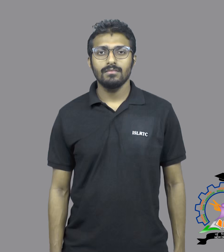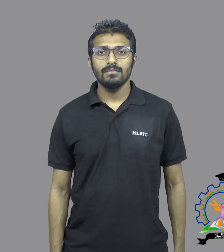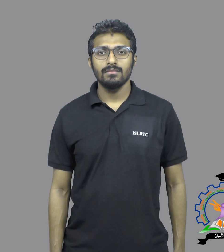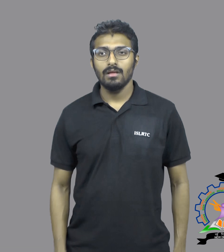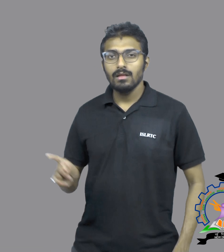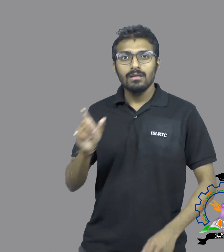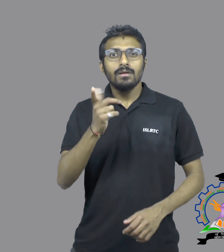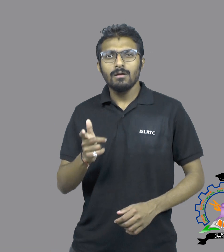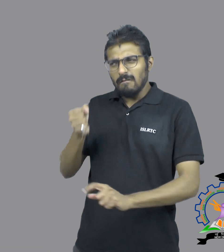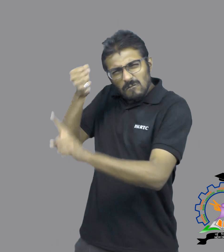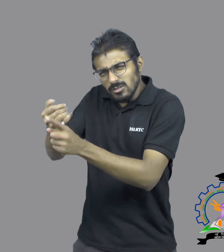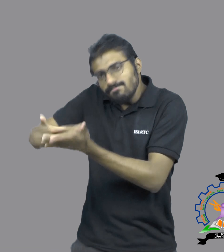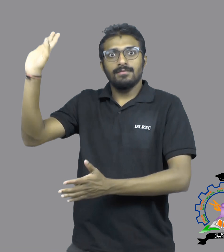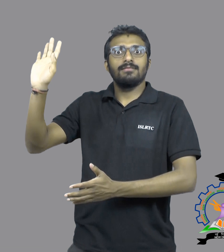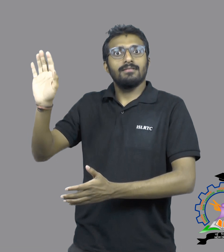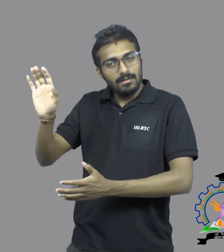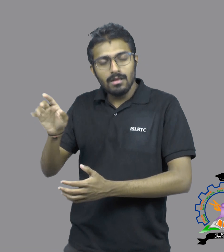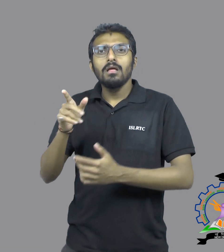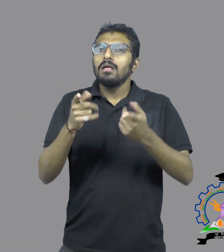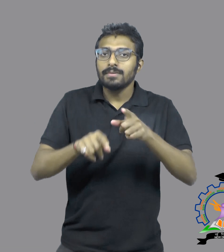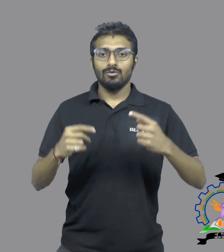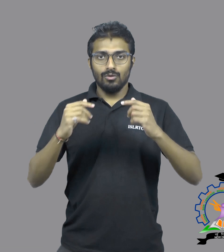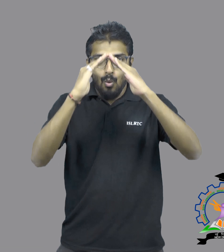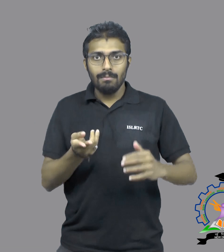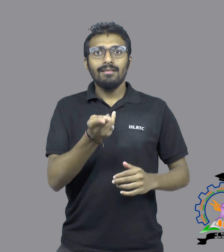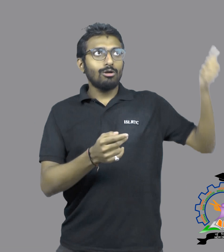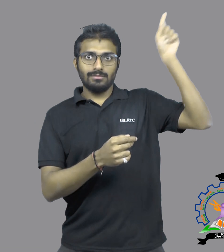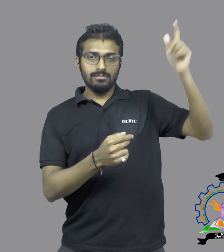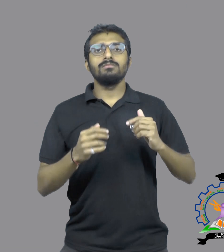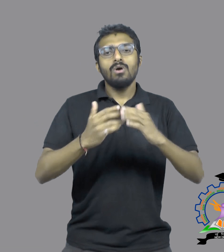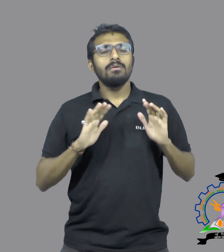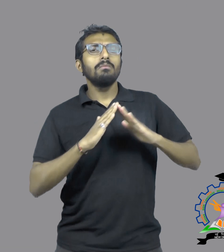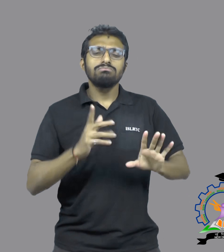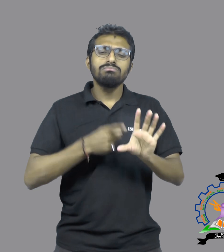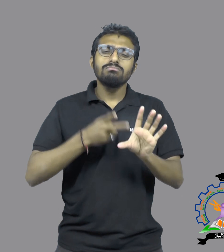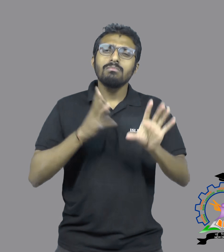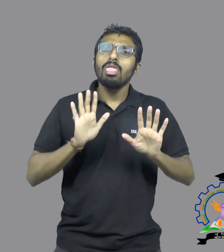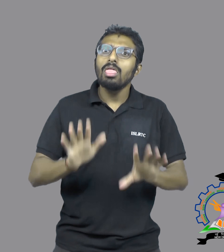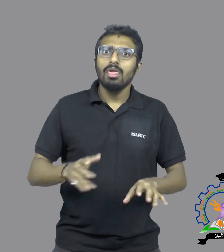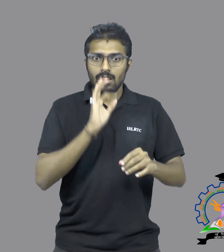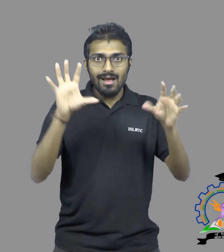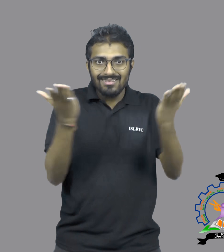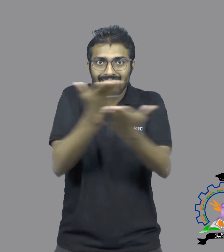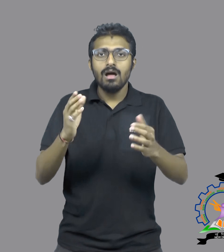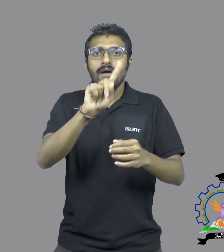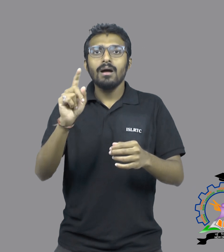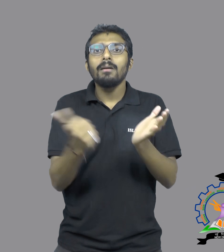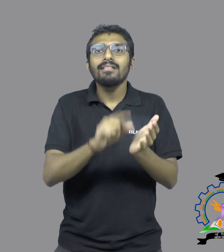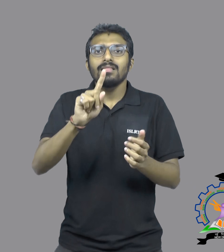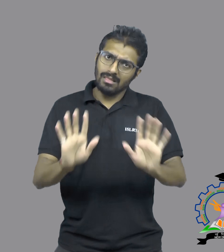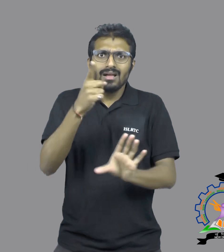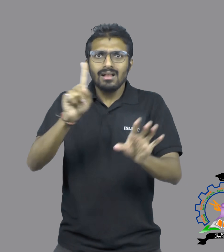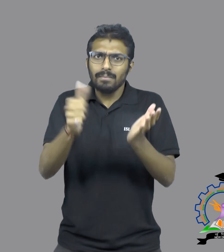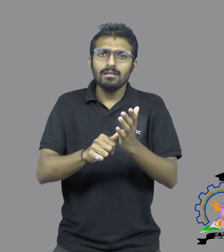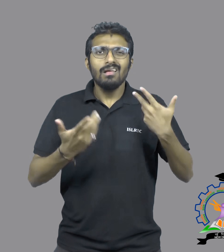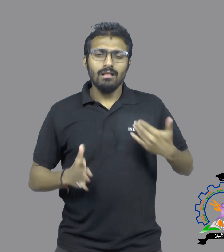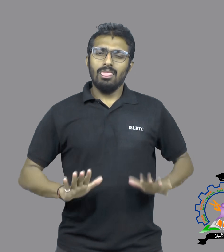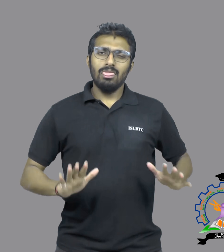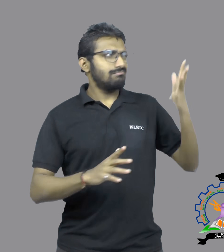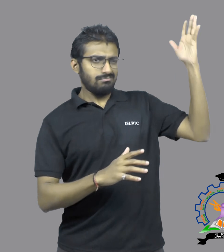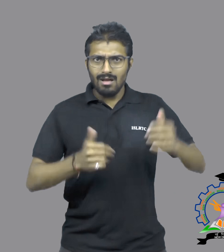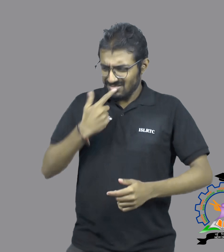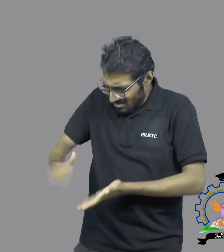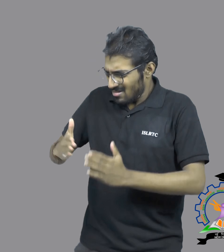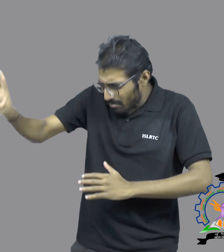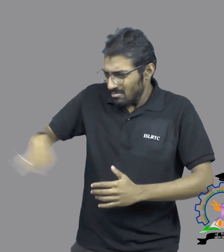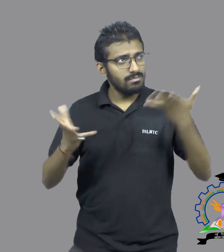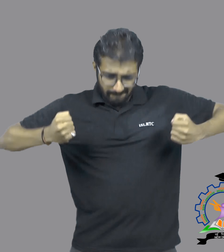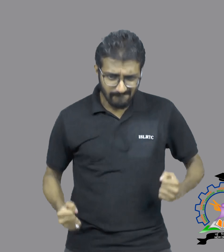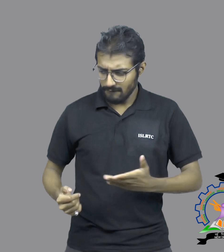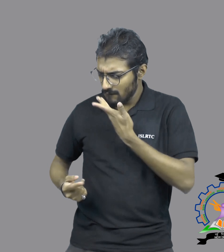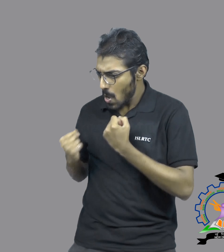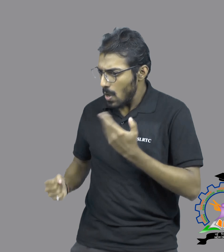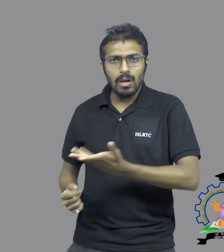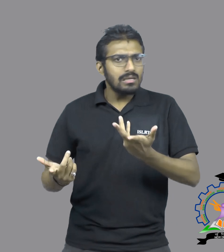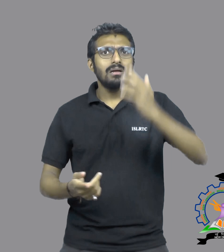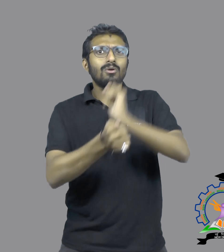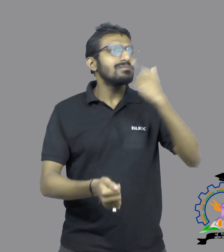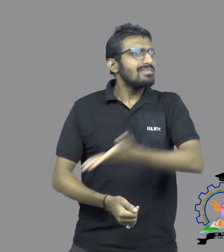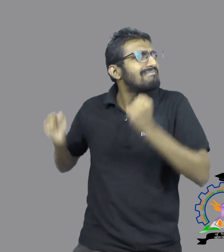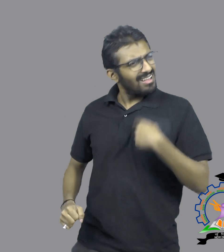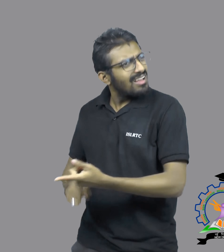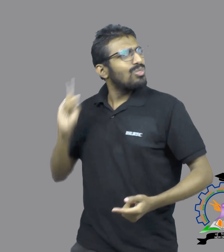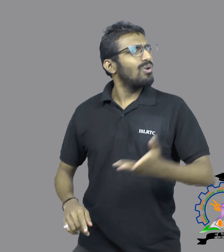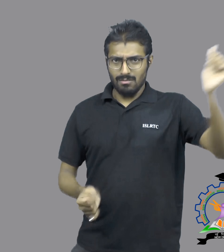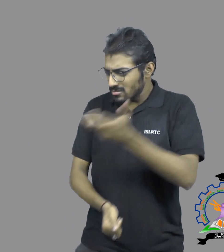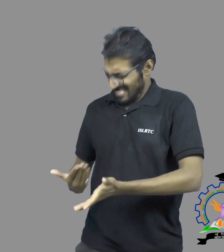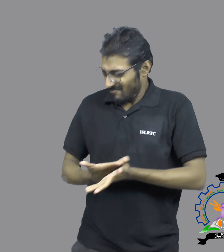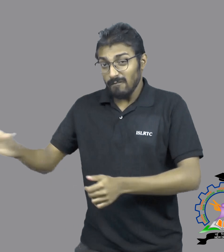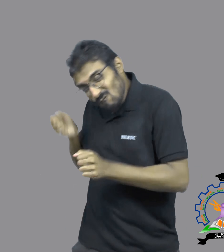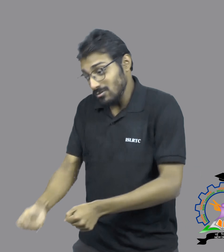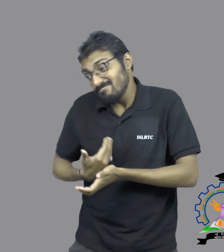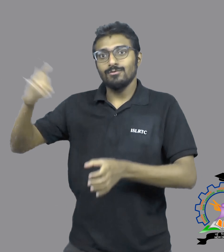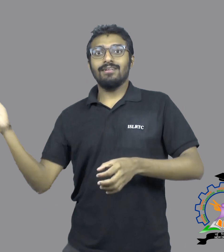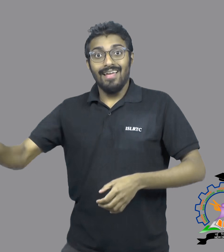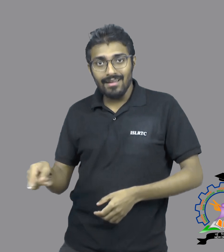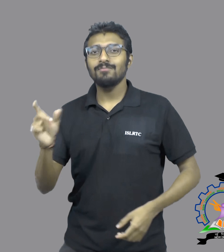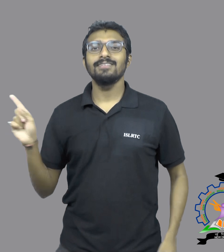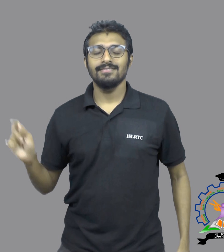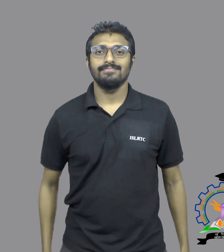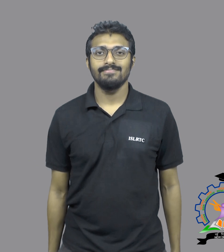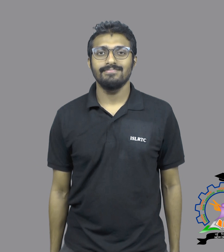Eviction